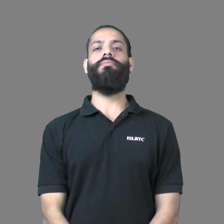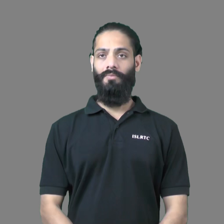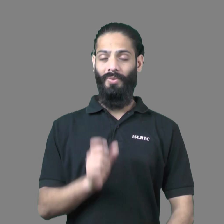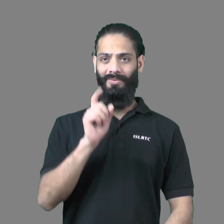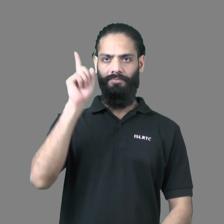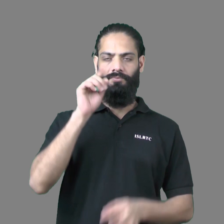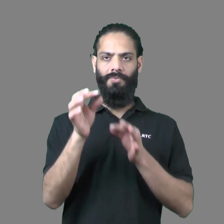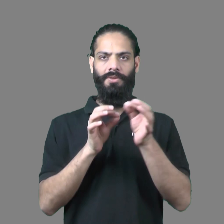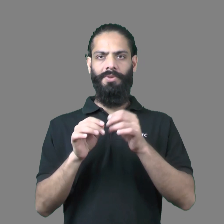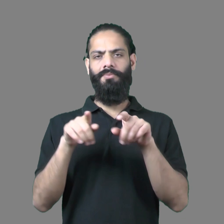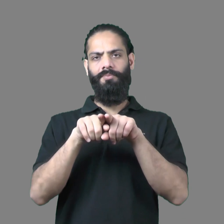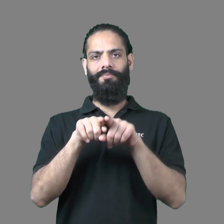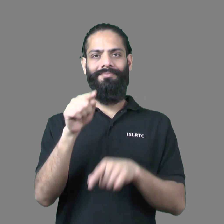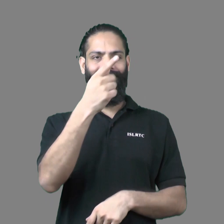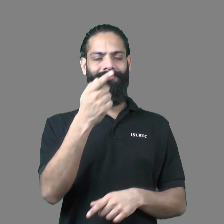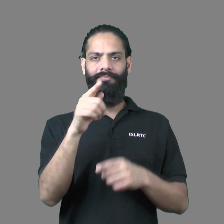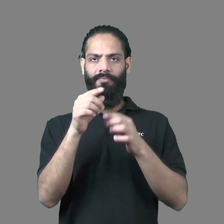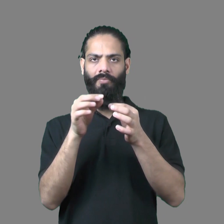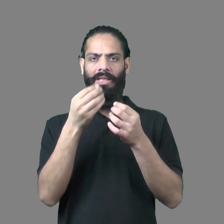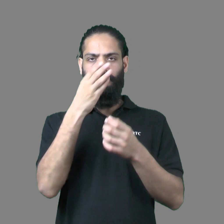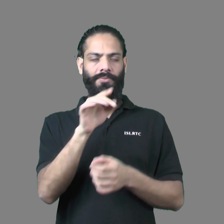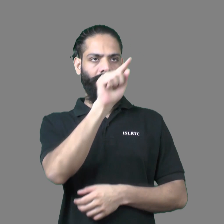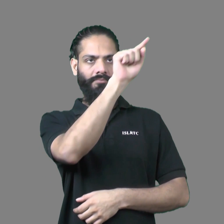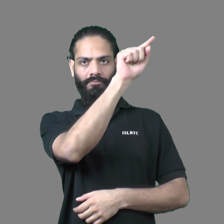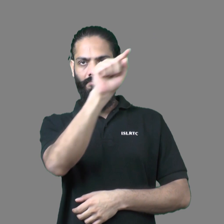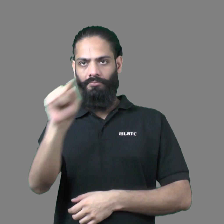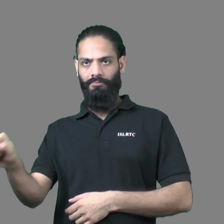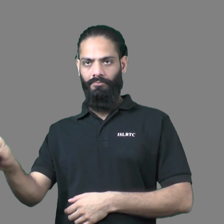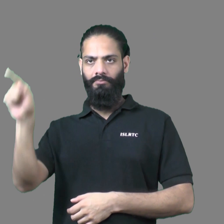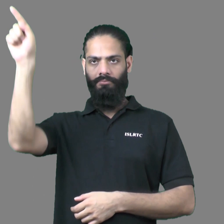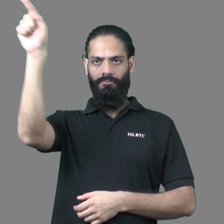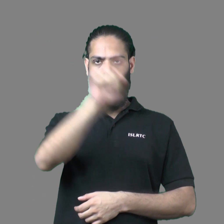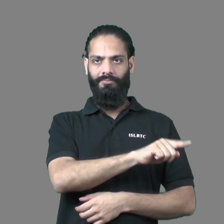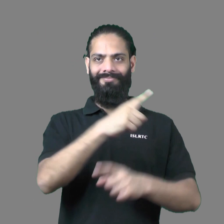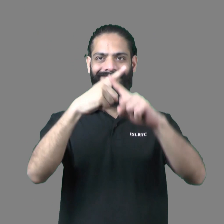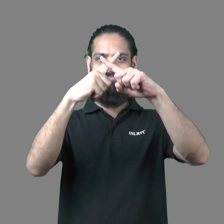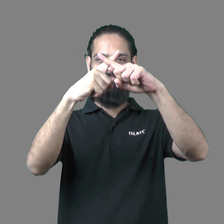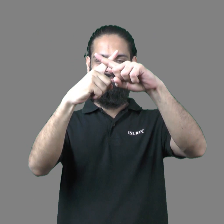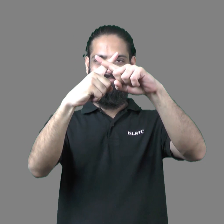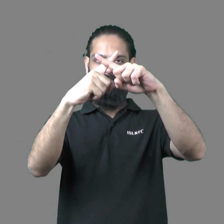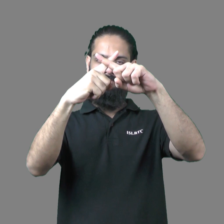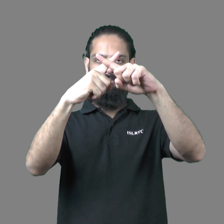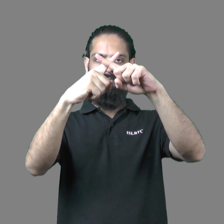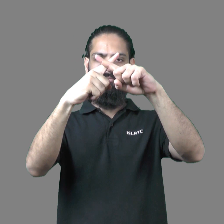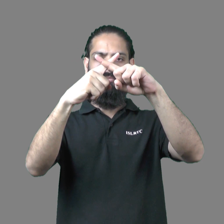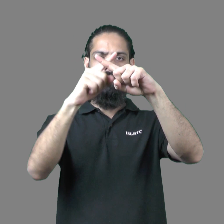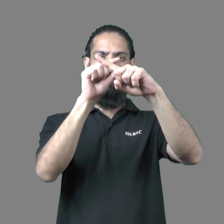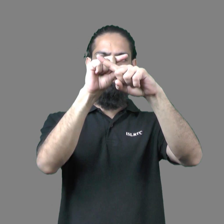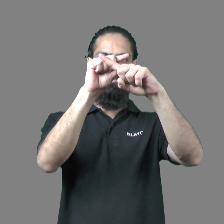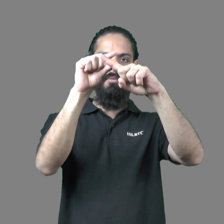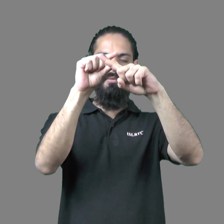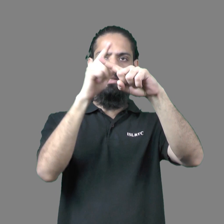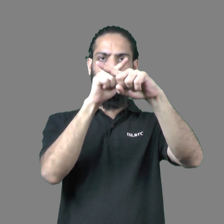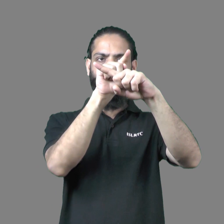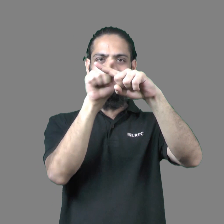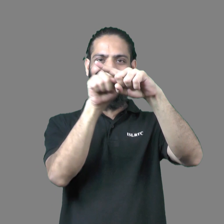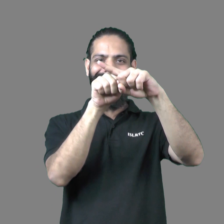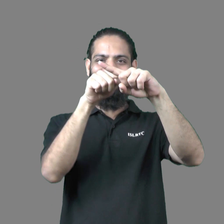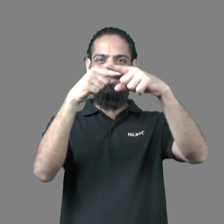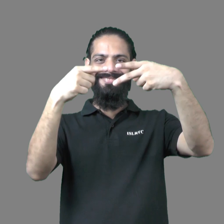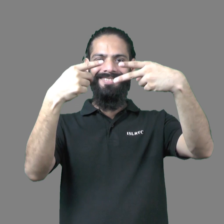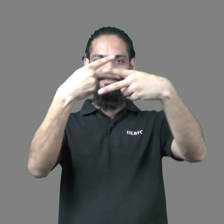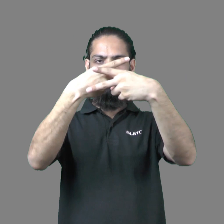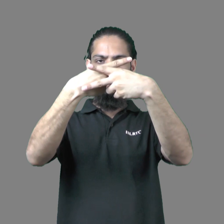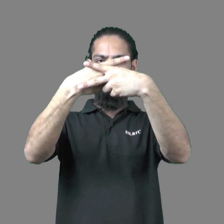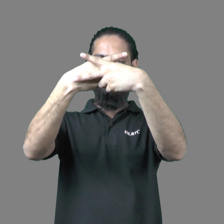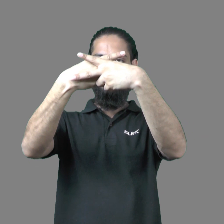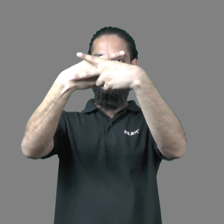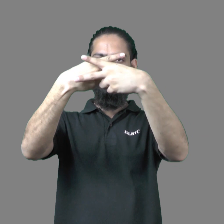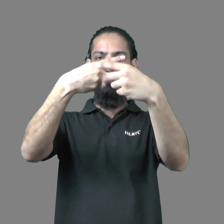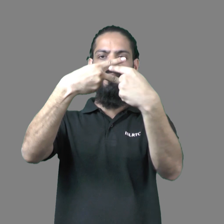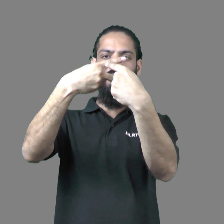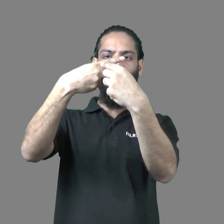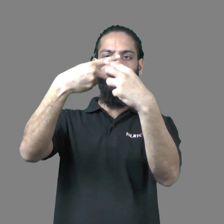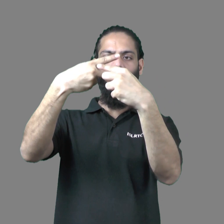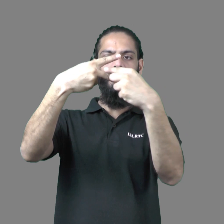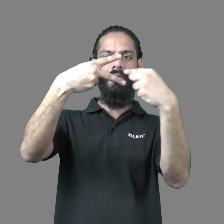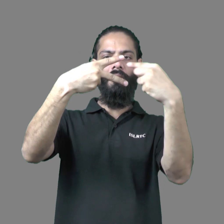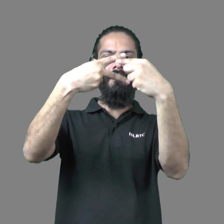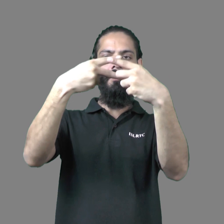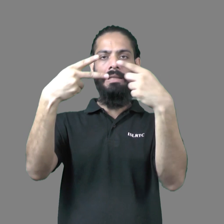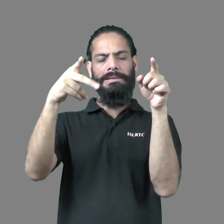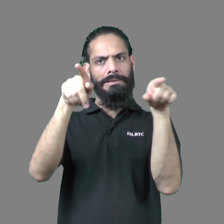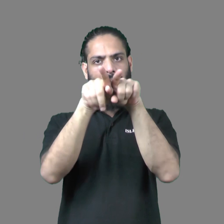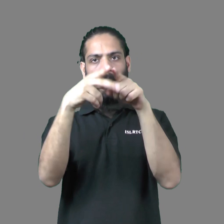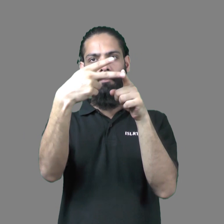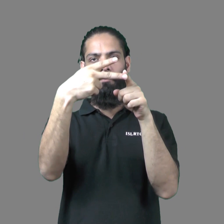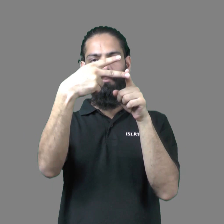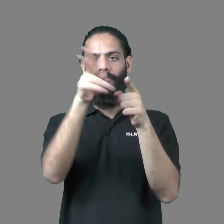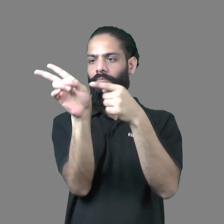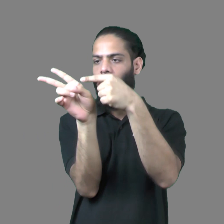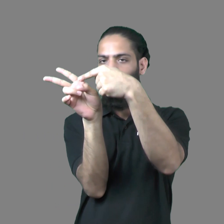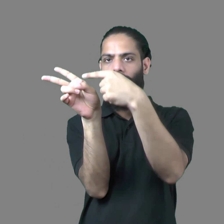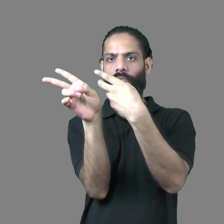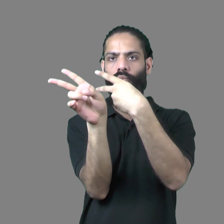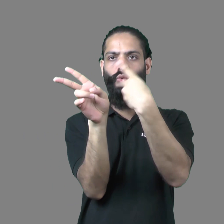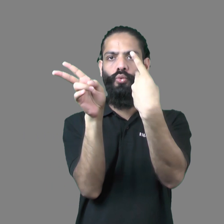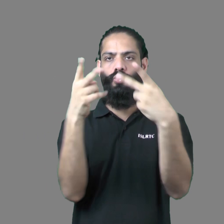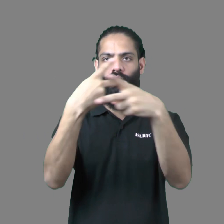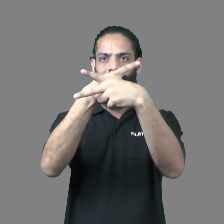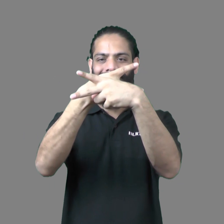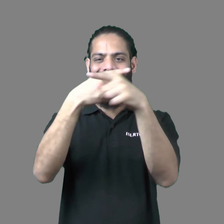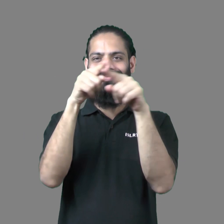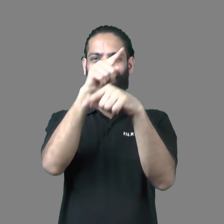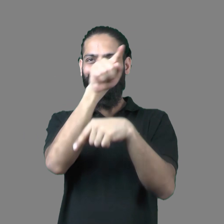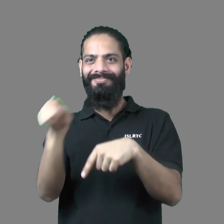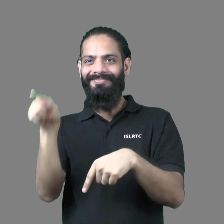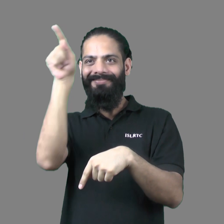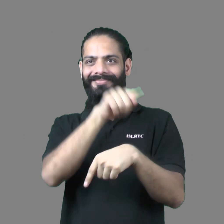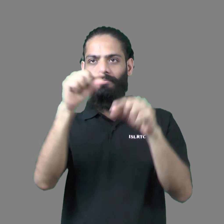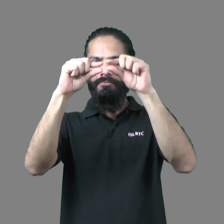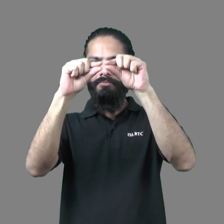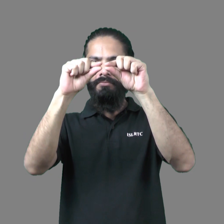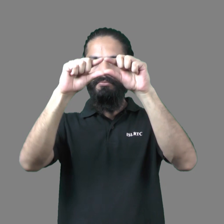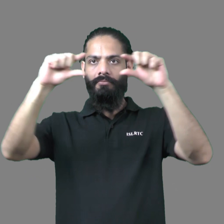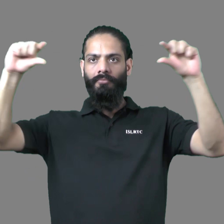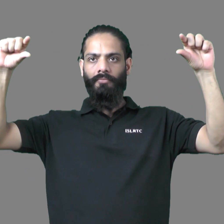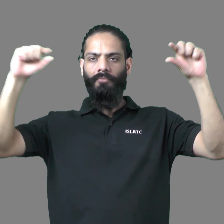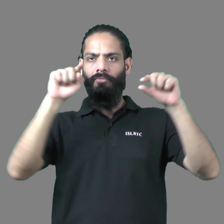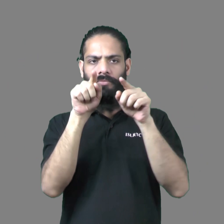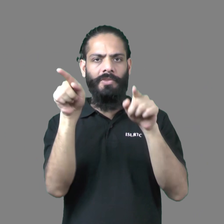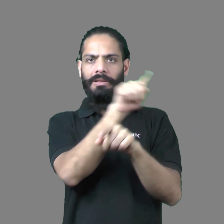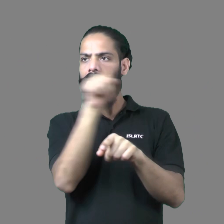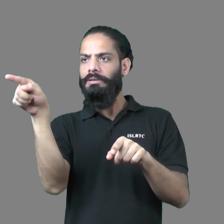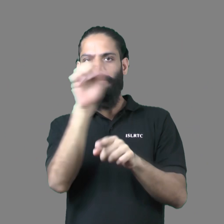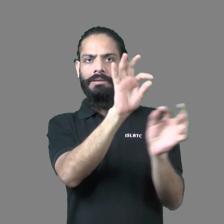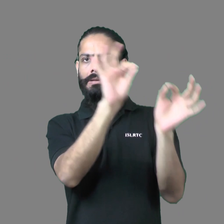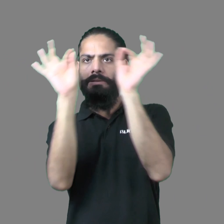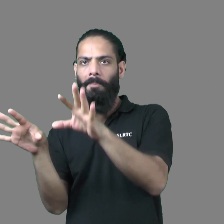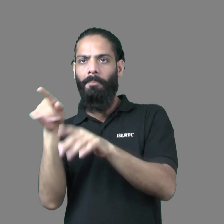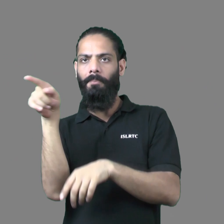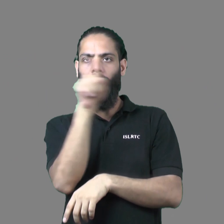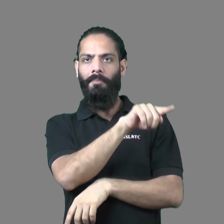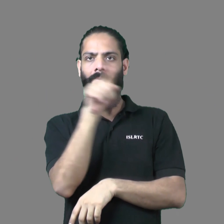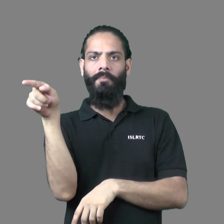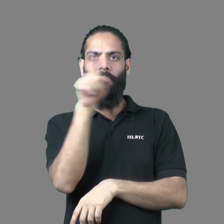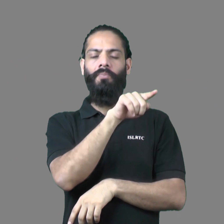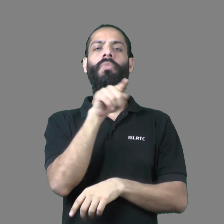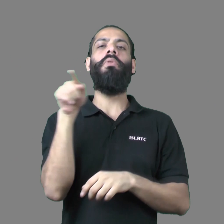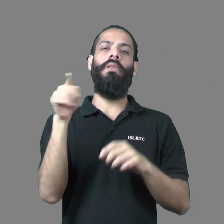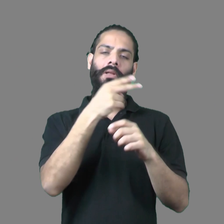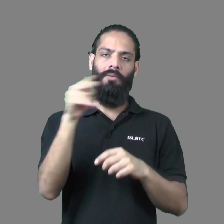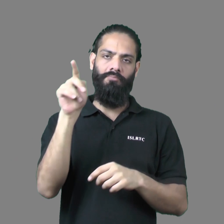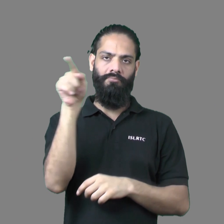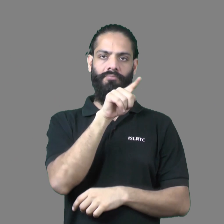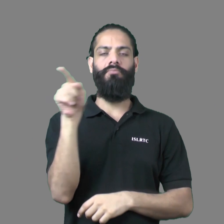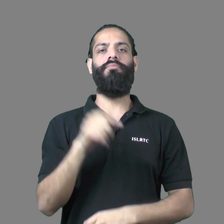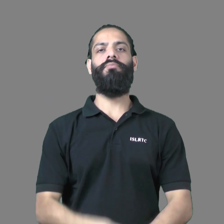Vertically Opposite Angles